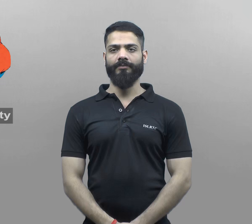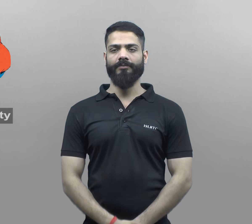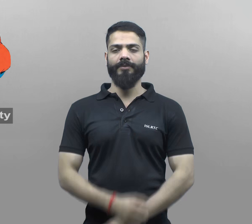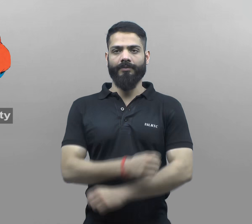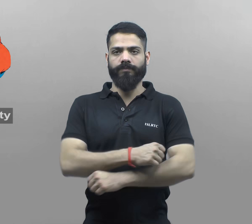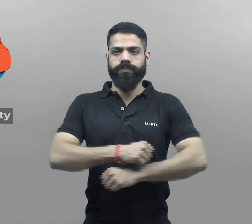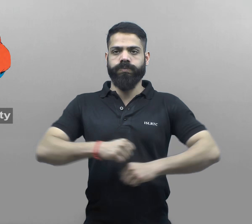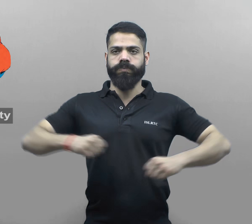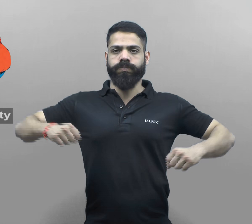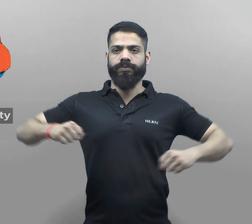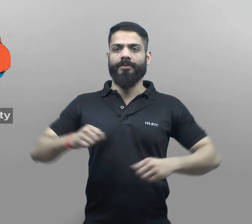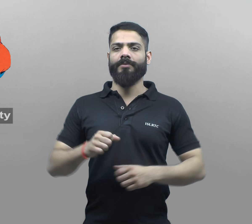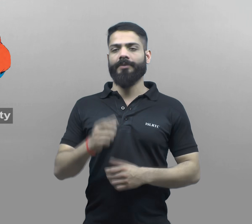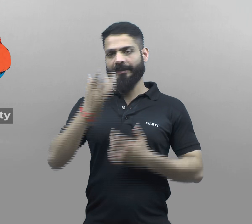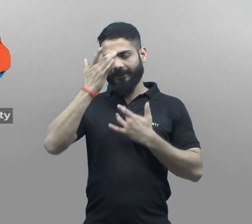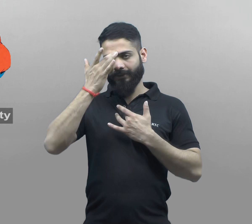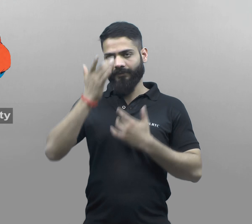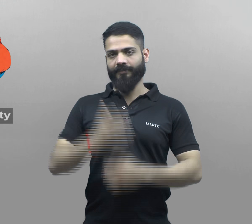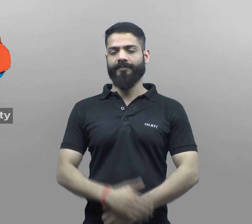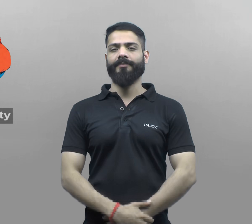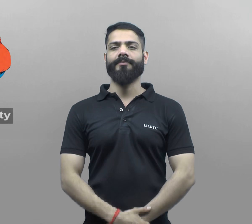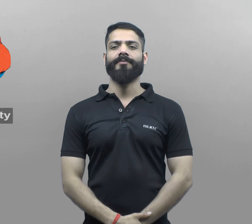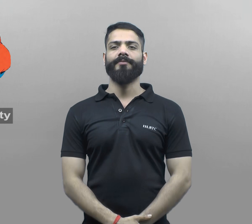Obesity